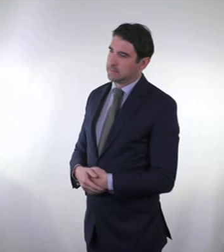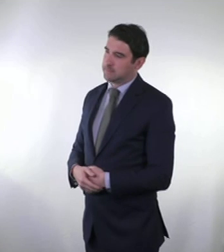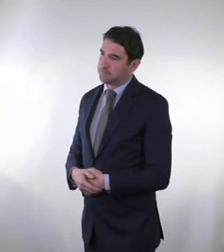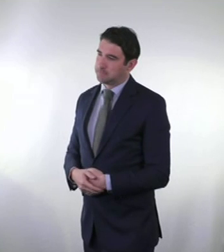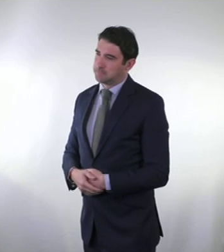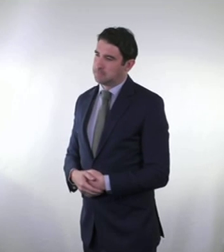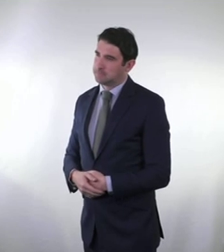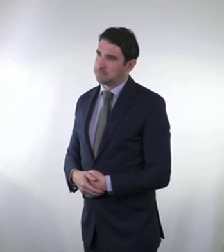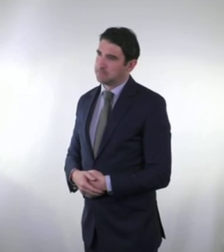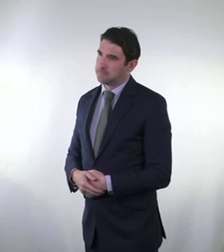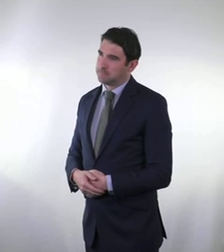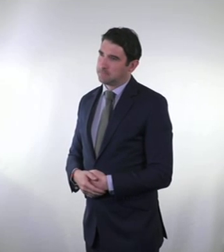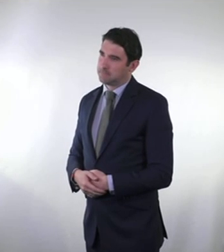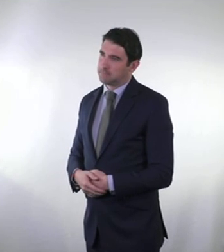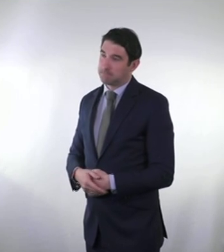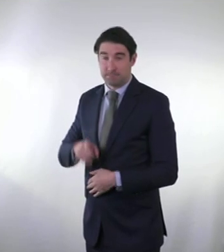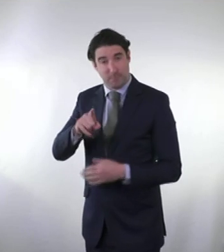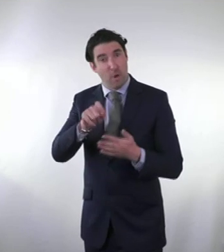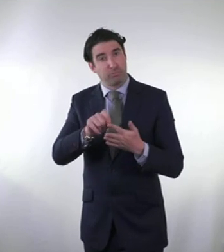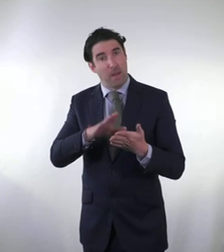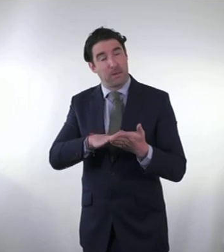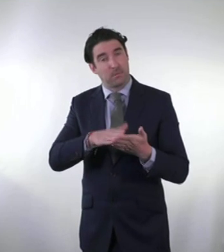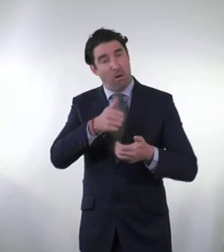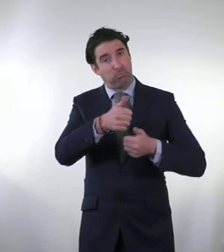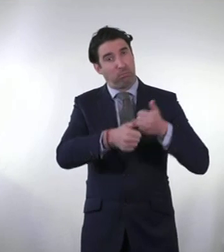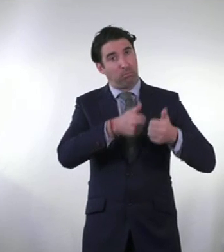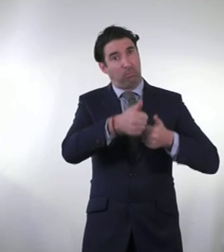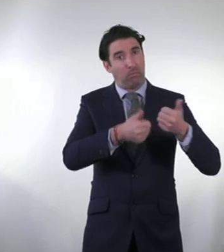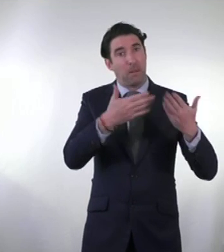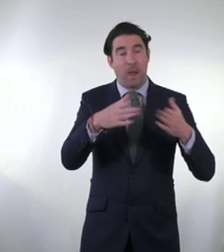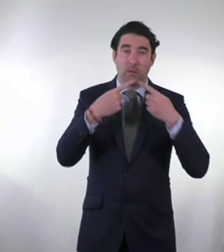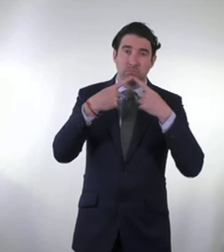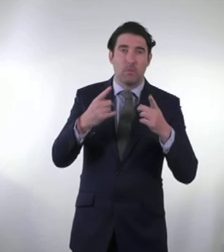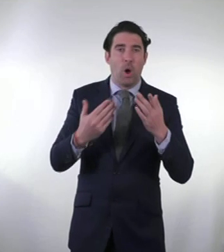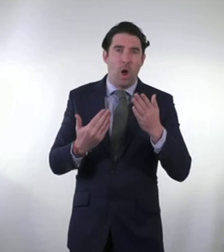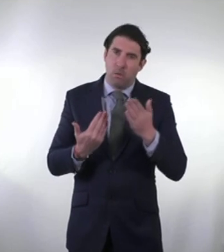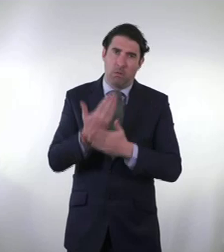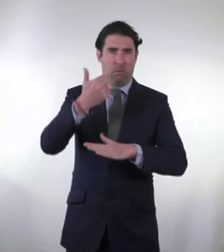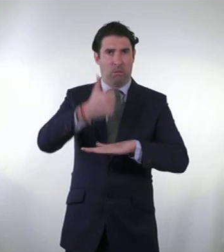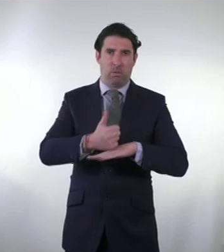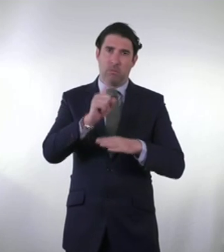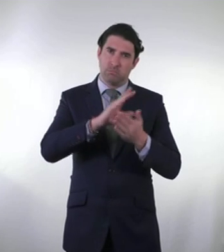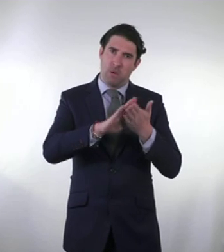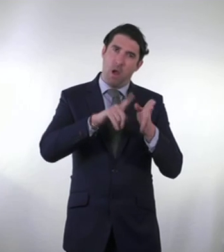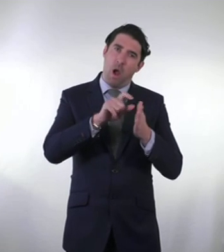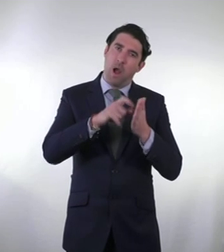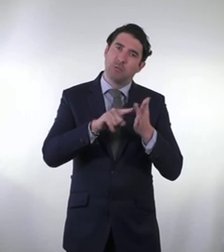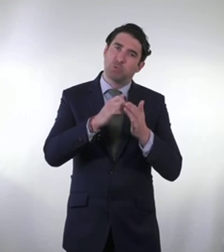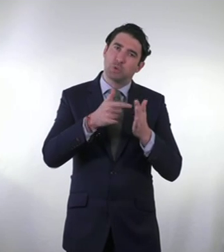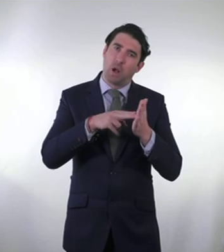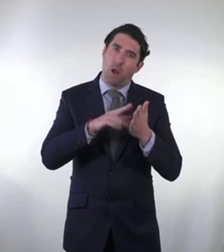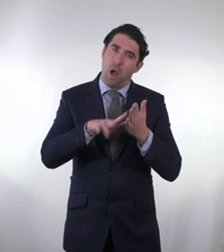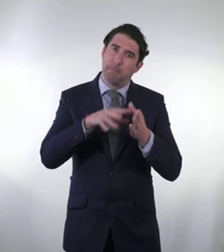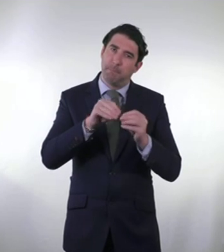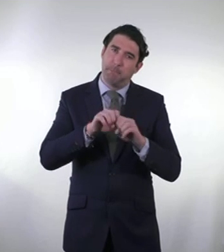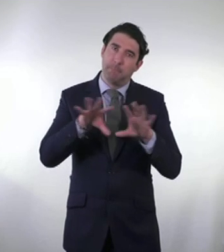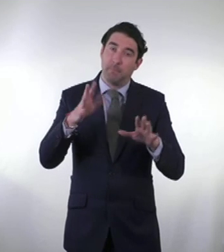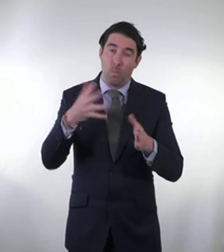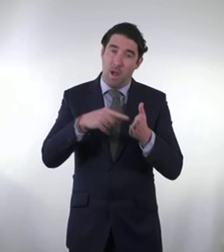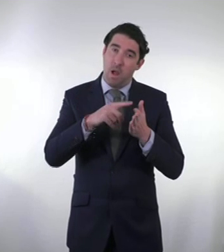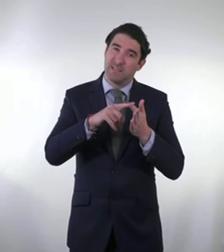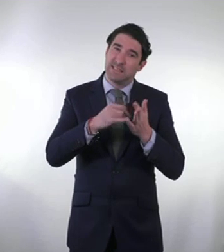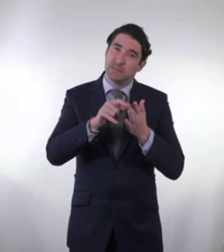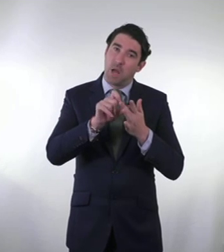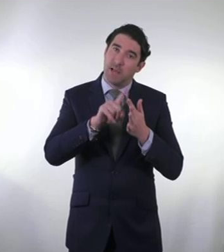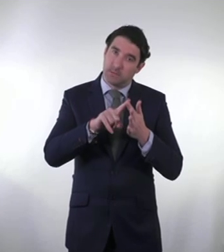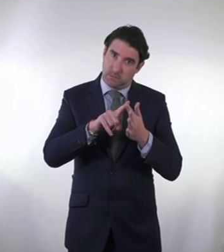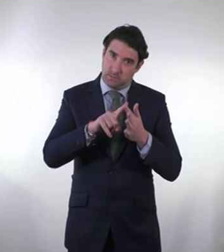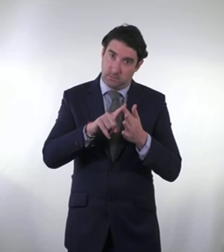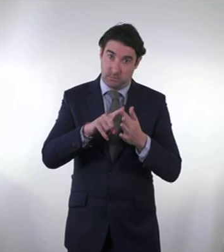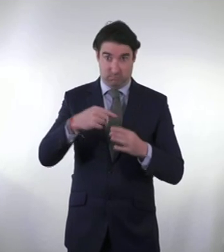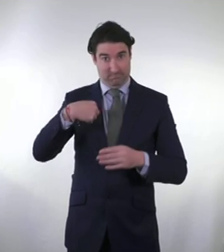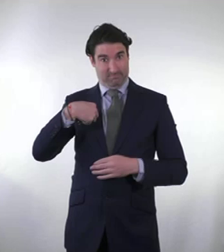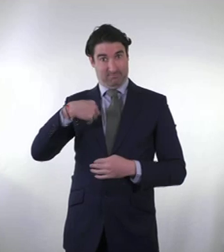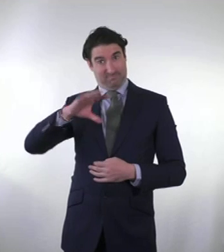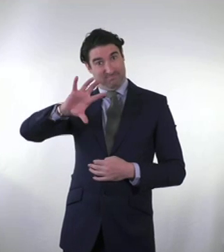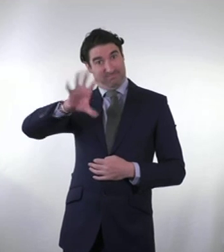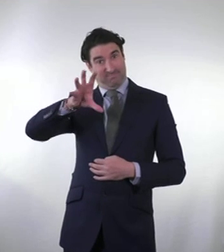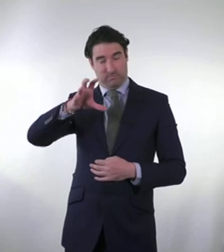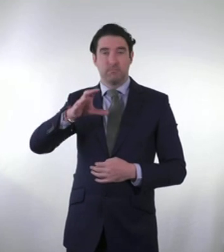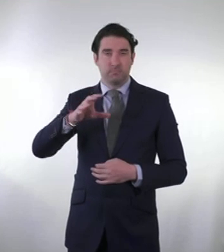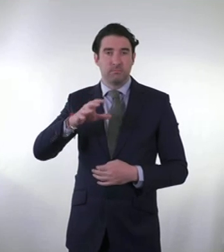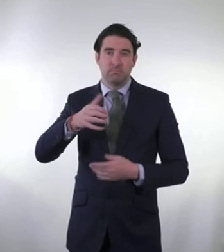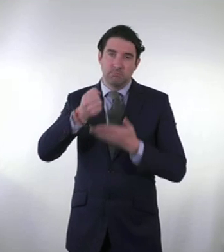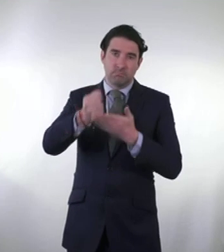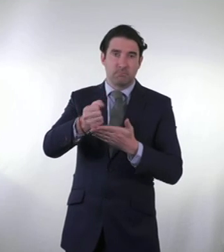I welcome the Prime Minister's announcement of the UK’s first hydrogen transport hub in Teesside, which will see the UK embrace a hydrogen-fuelled future and put Redcar and Cleveland at the heart of developing that vital new energy source.